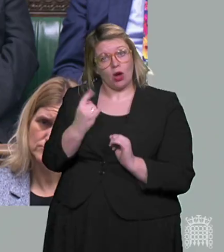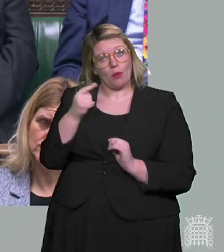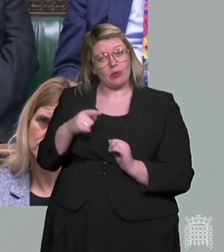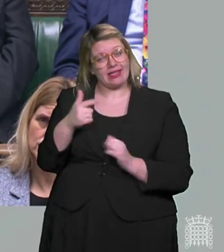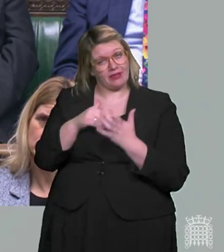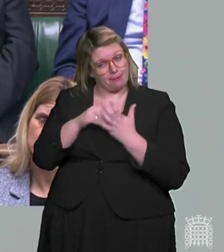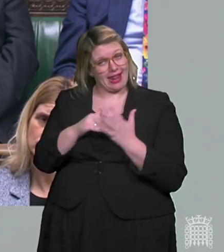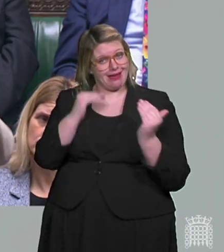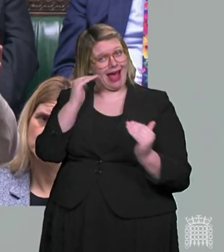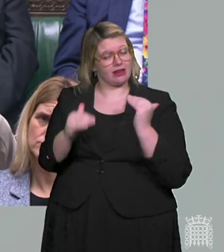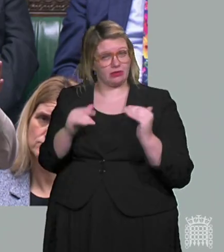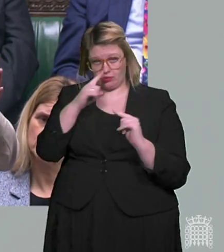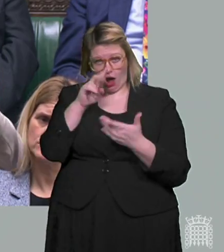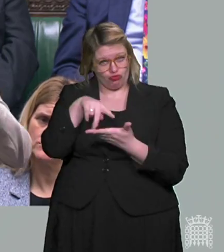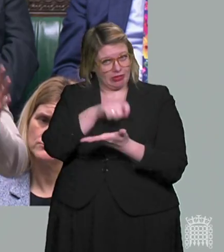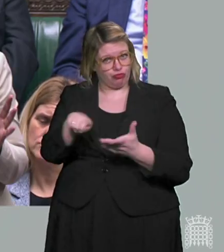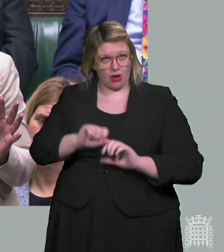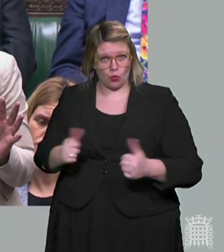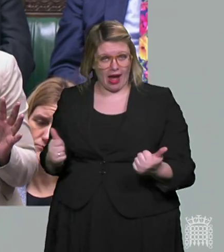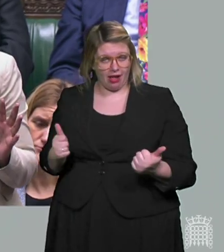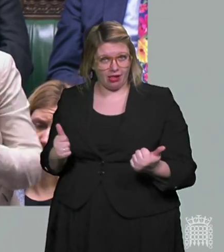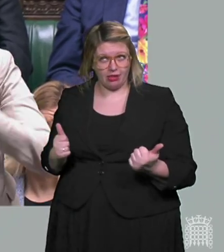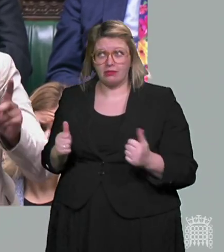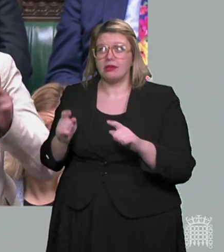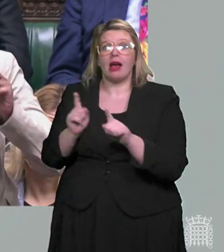It is often diagnosed late in life—as with TV’s Jay Blades—if at all.